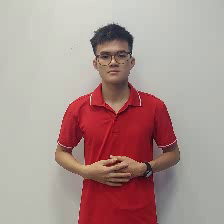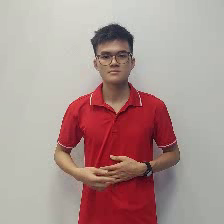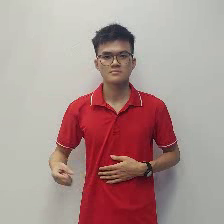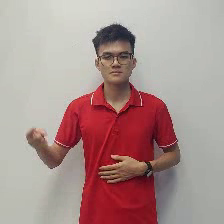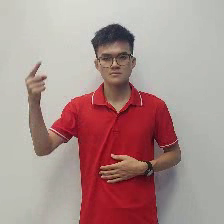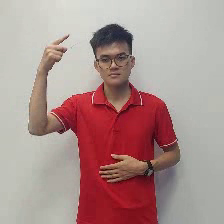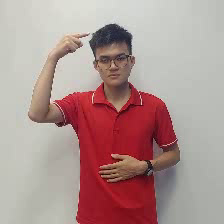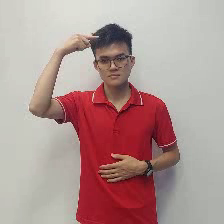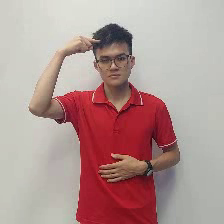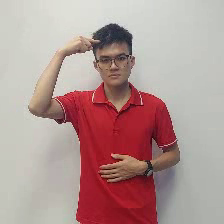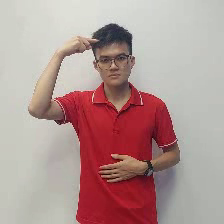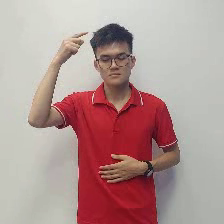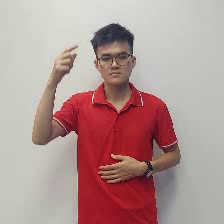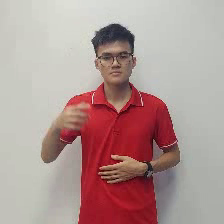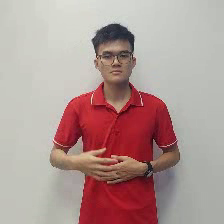Đầu